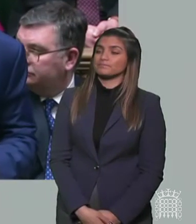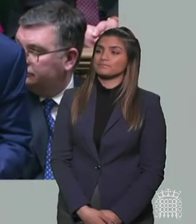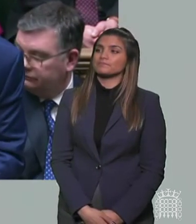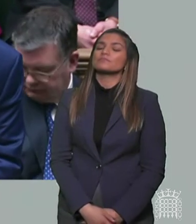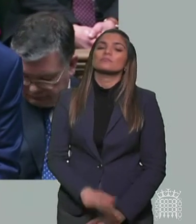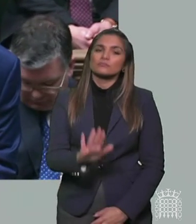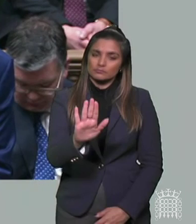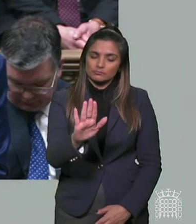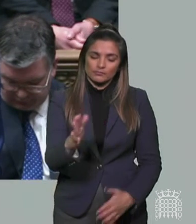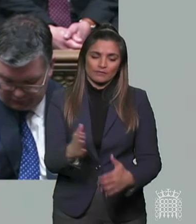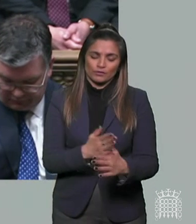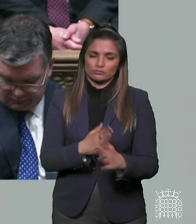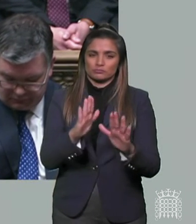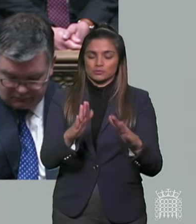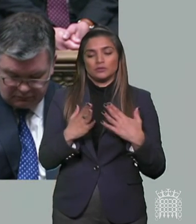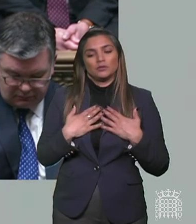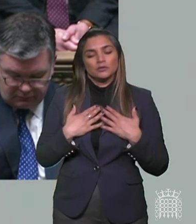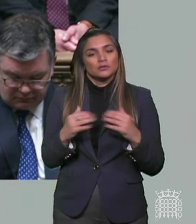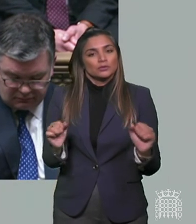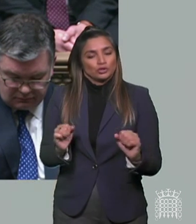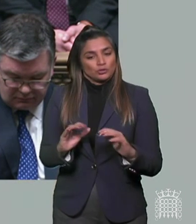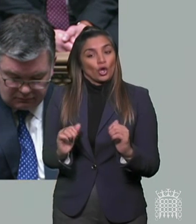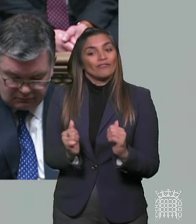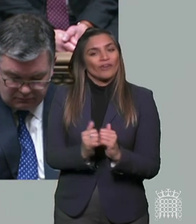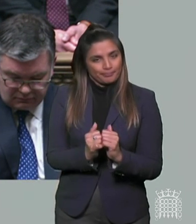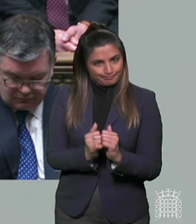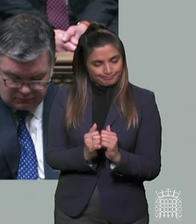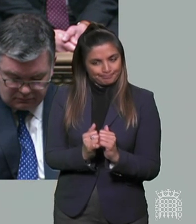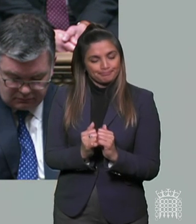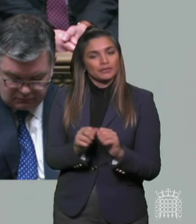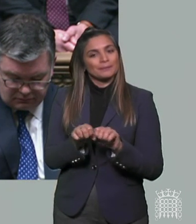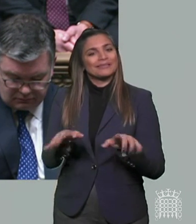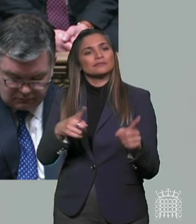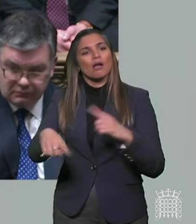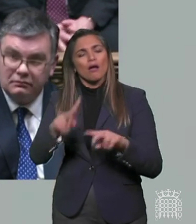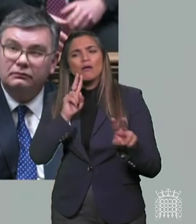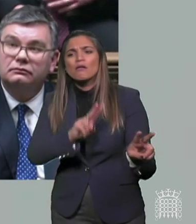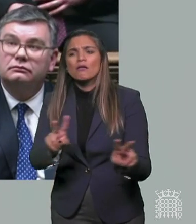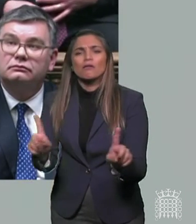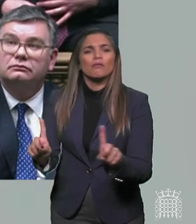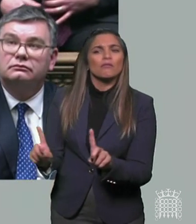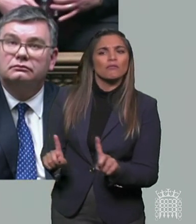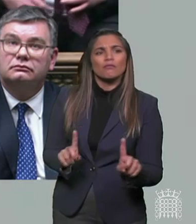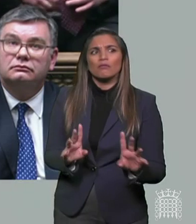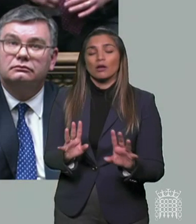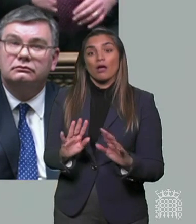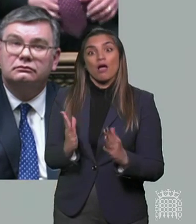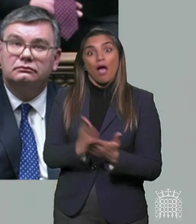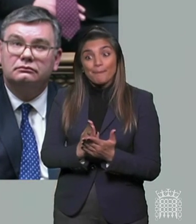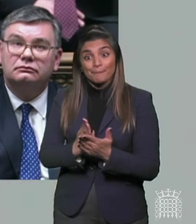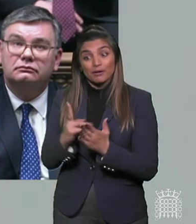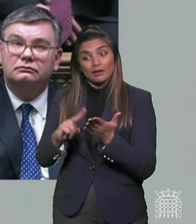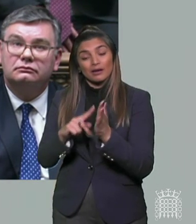I should first say that I cannot yet confirm the reports we have seen in the media, but of course it feels like positive signs.